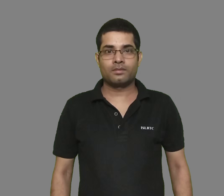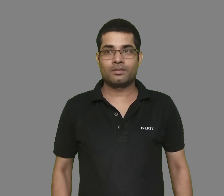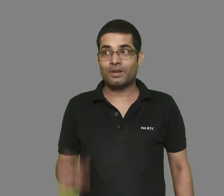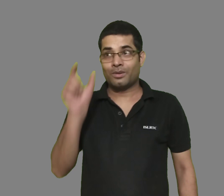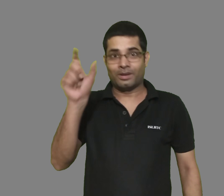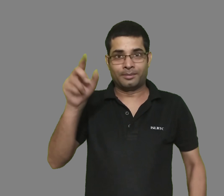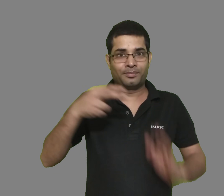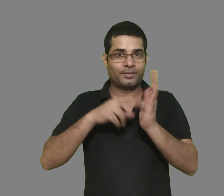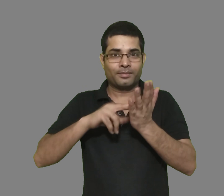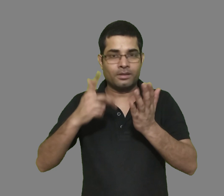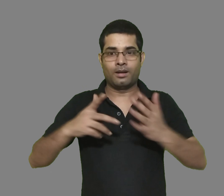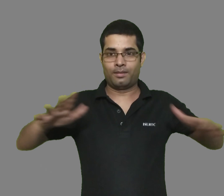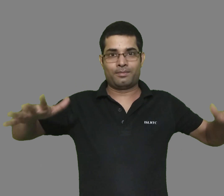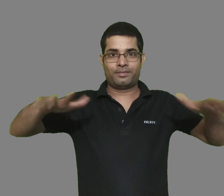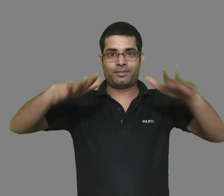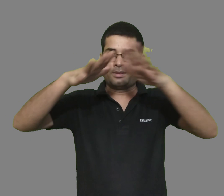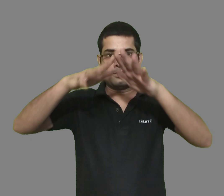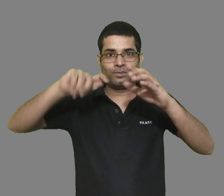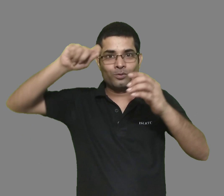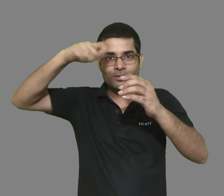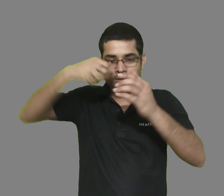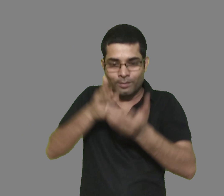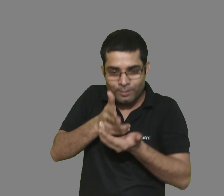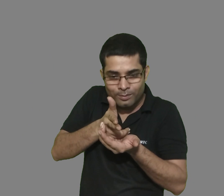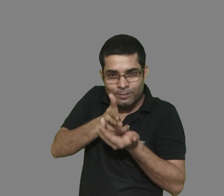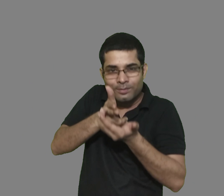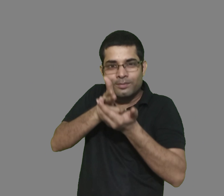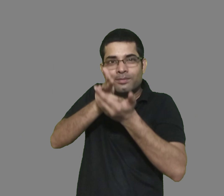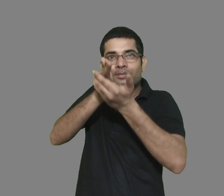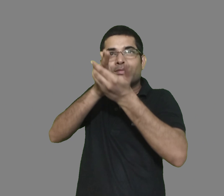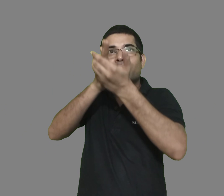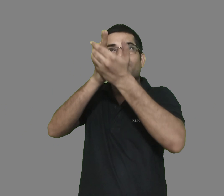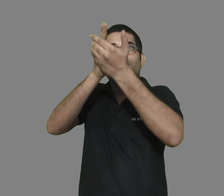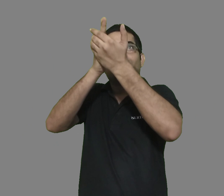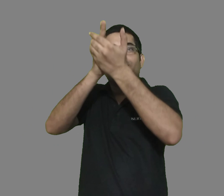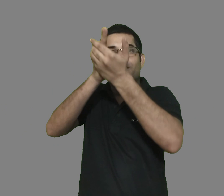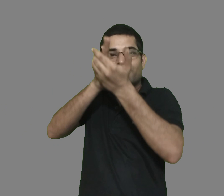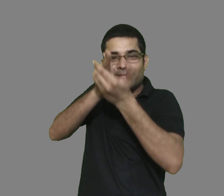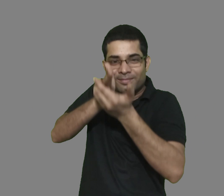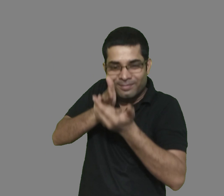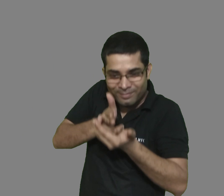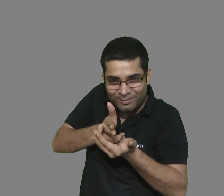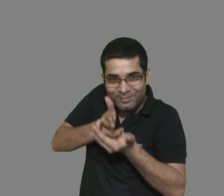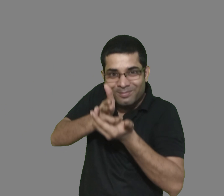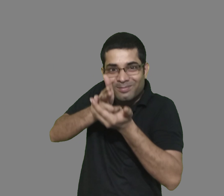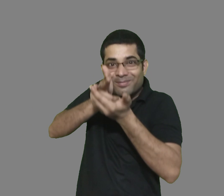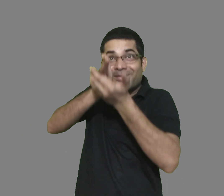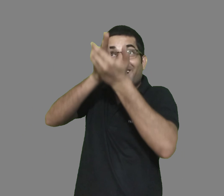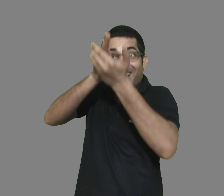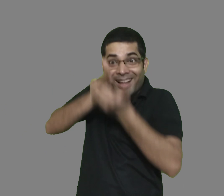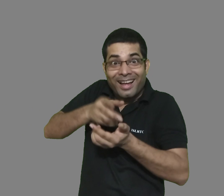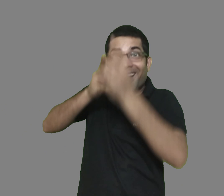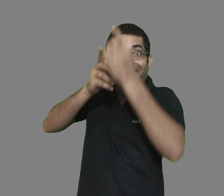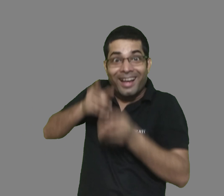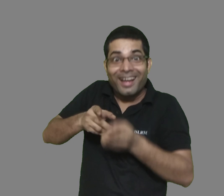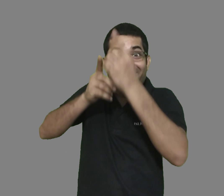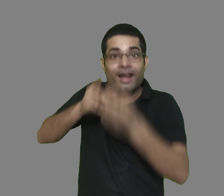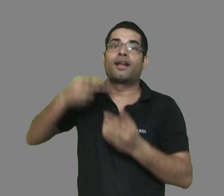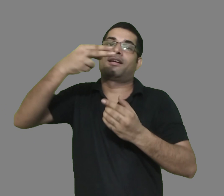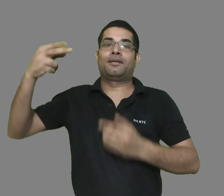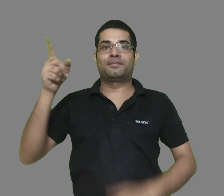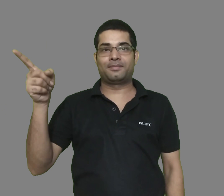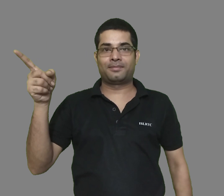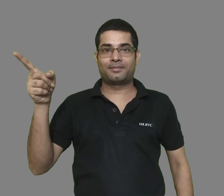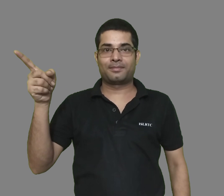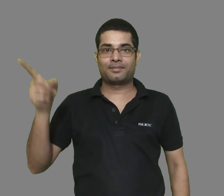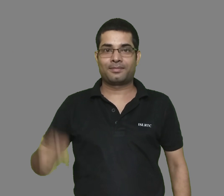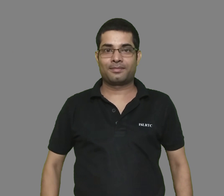Tilts